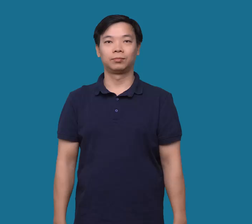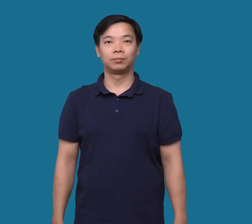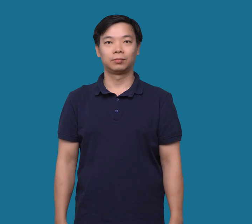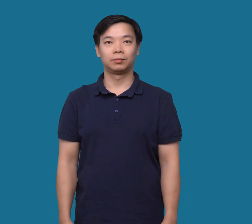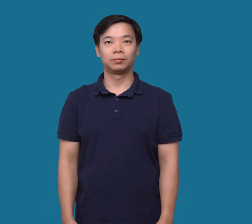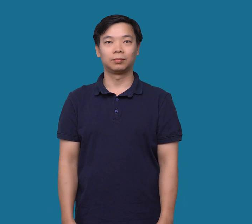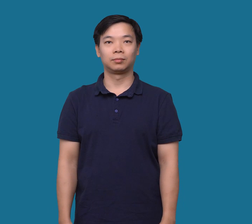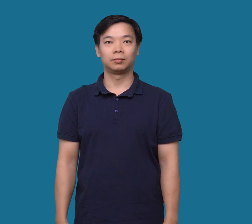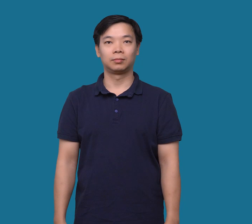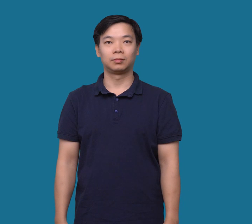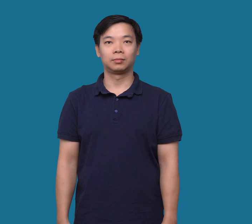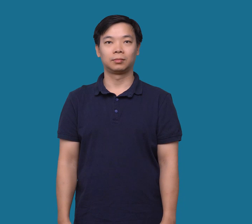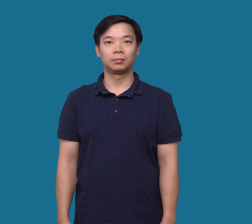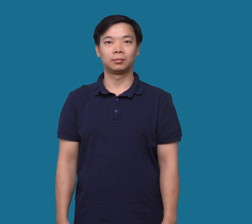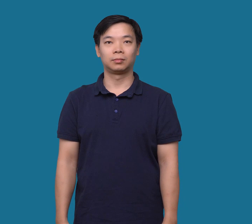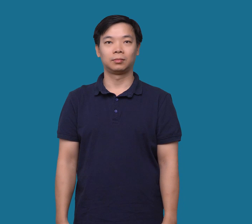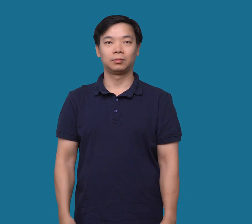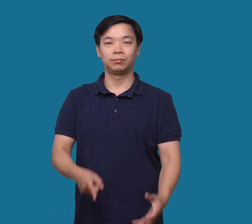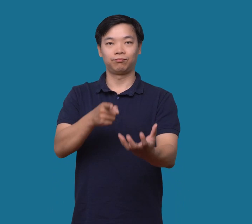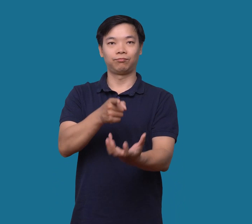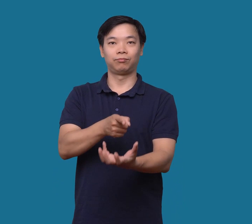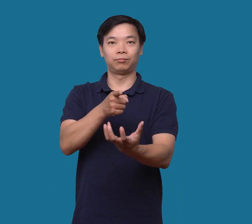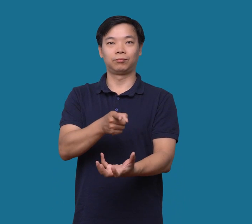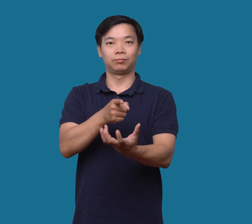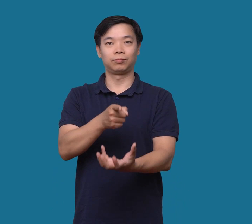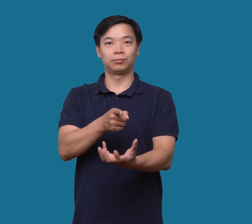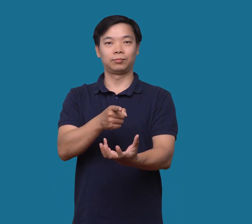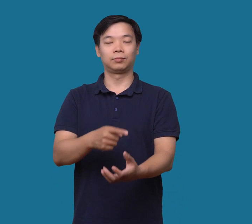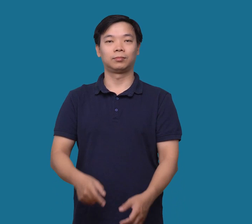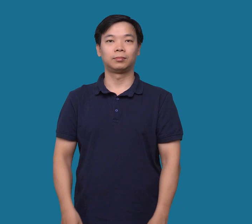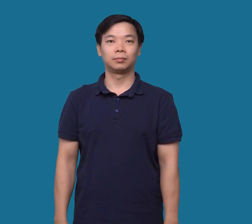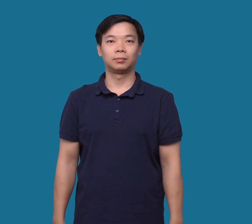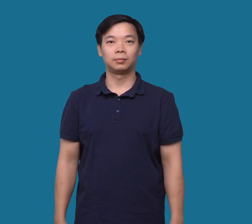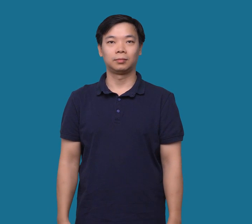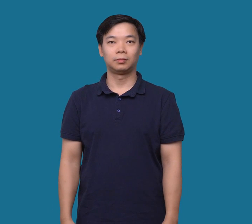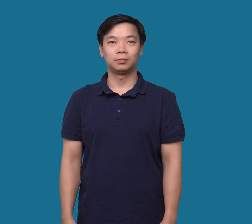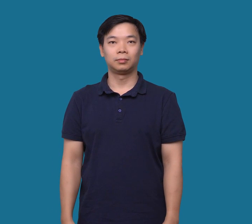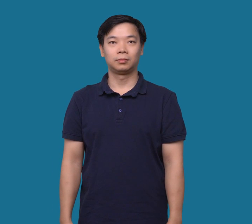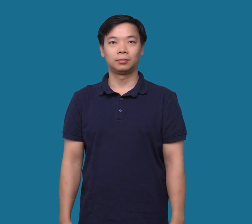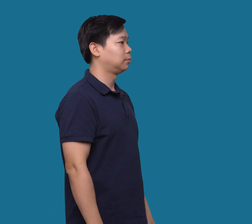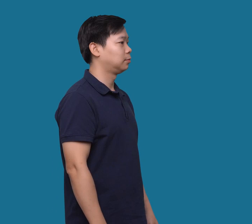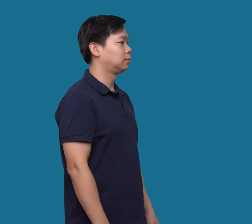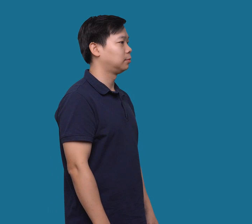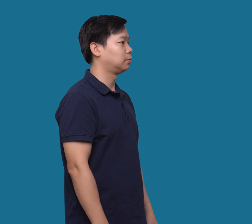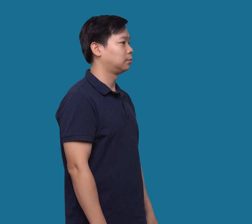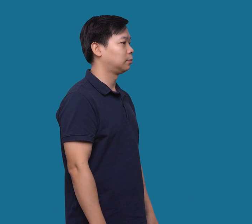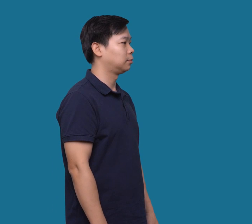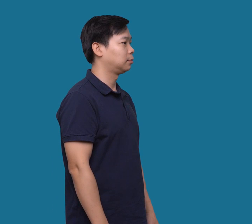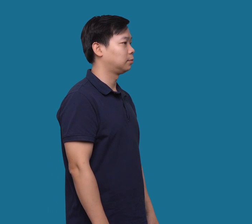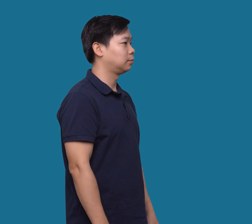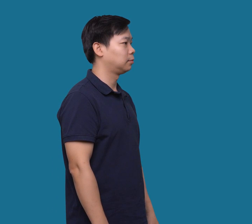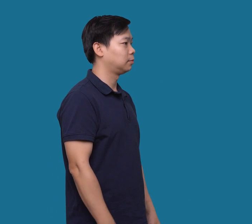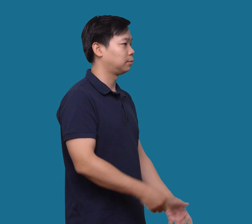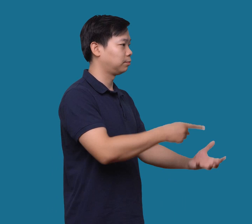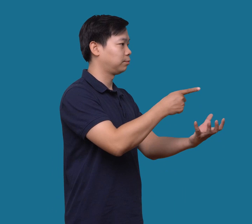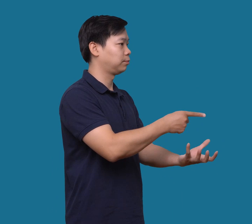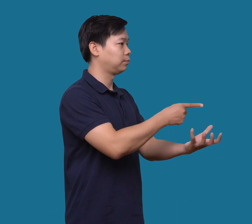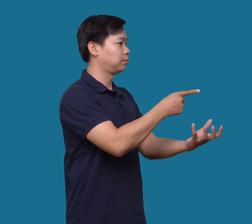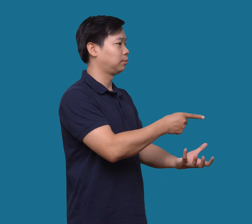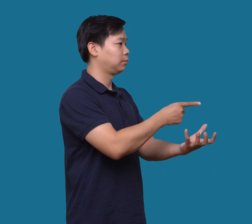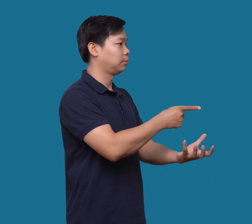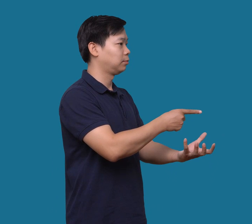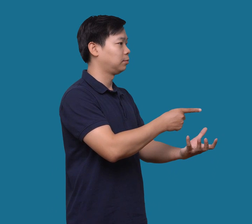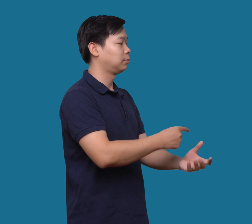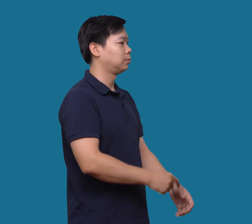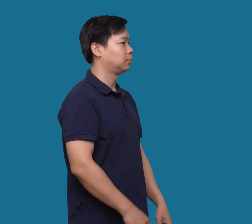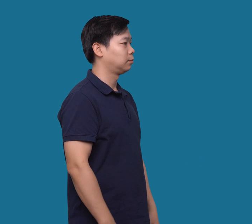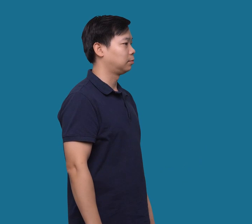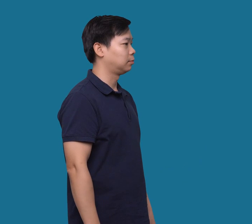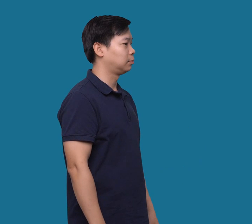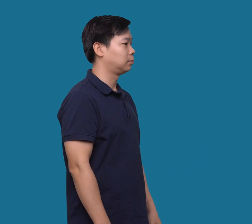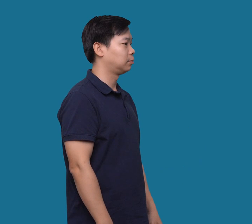Trung Thu